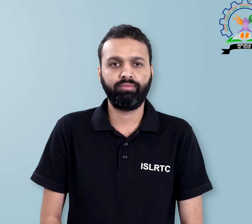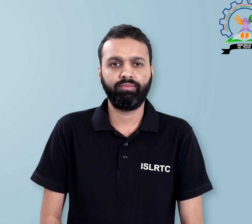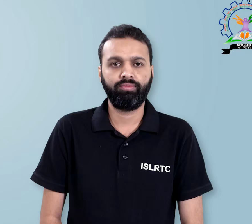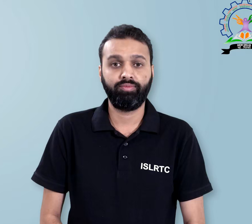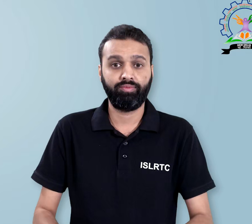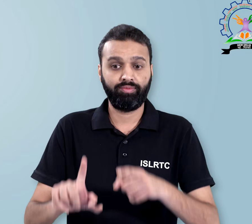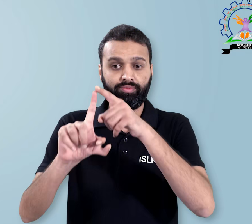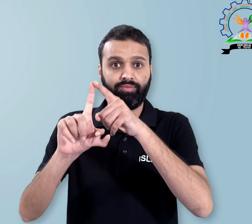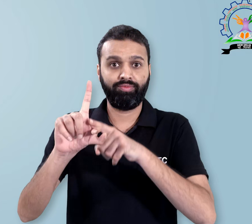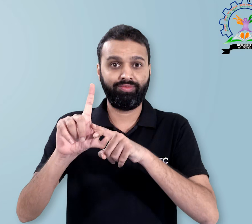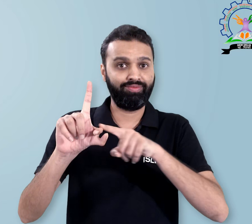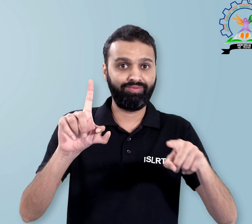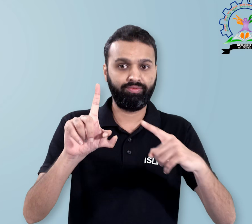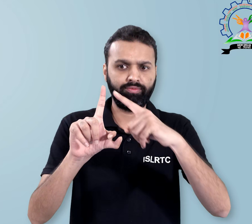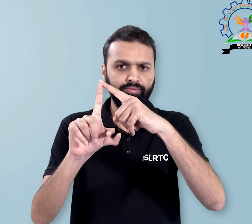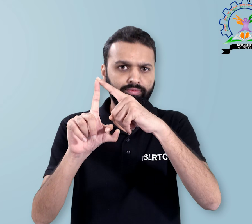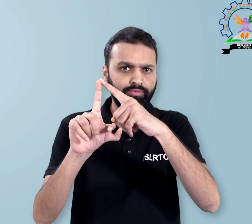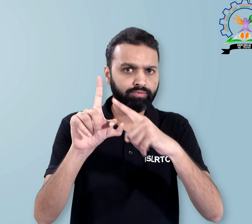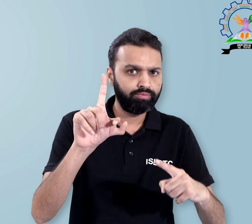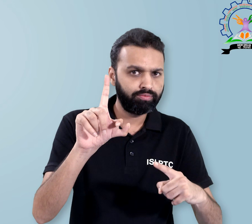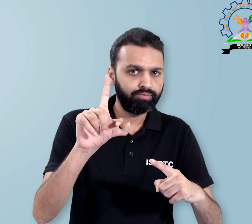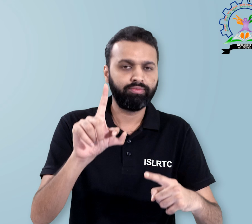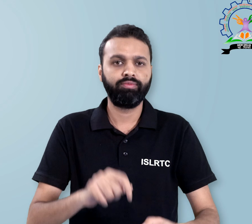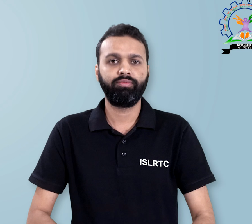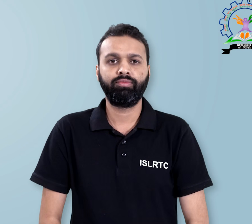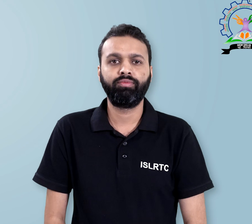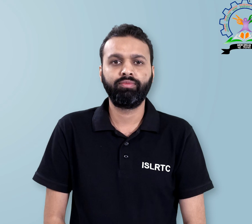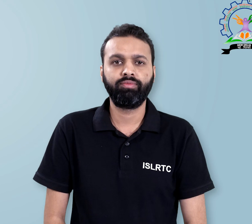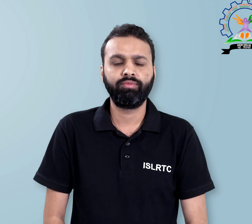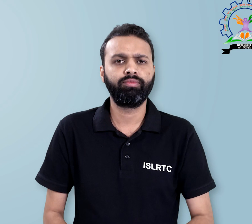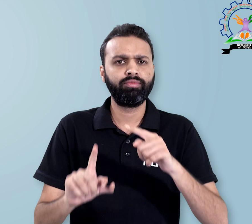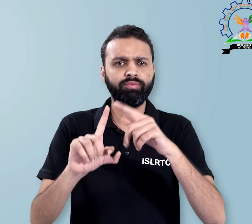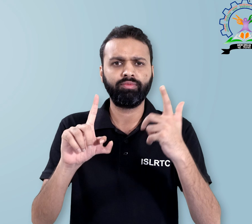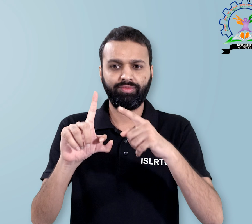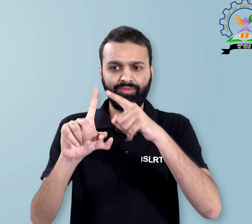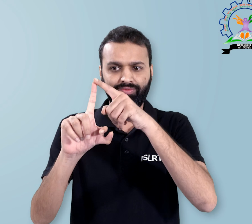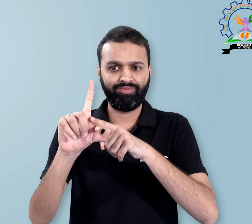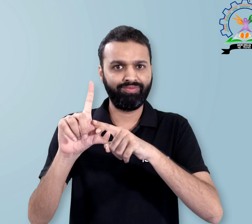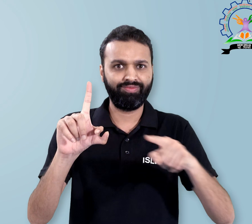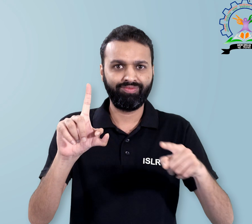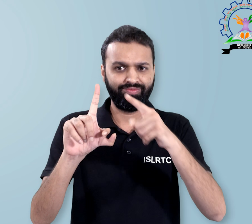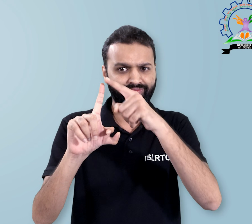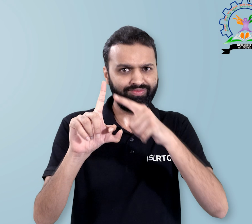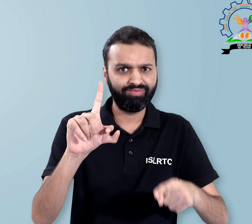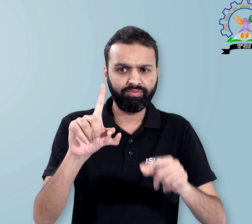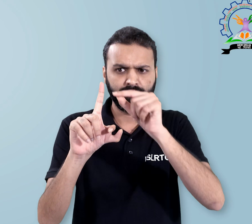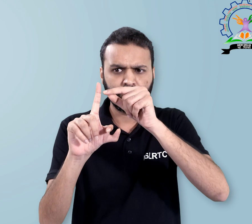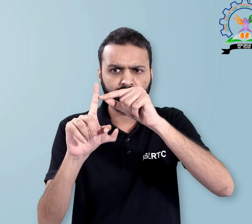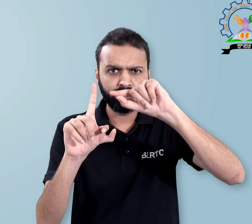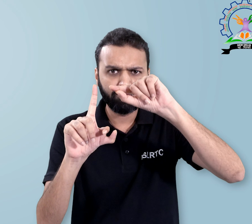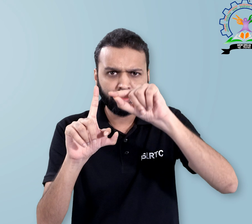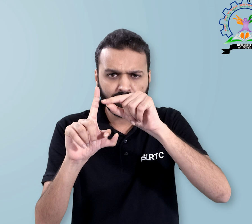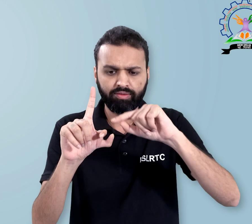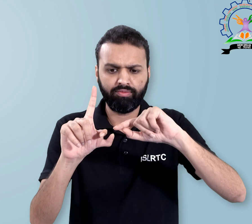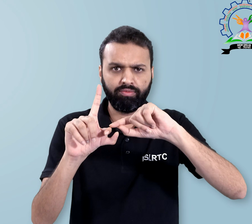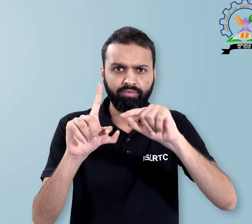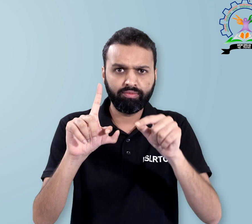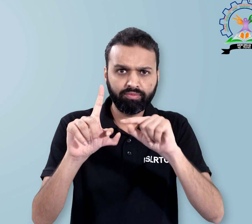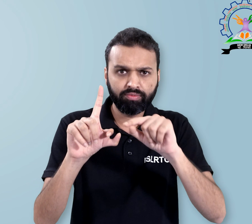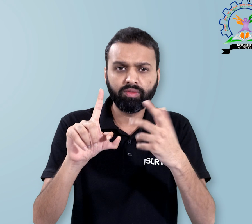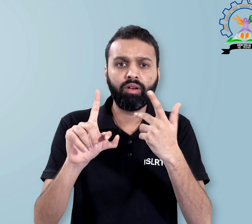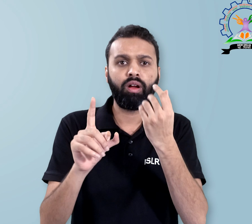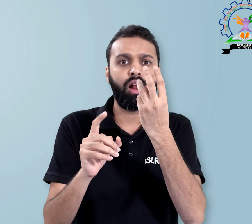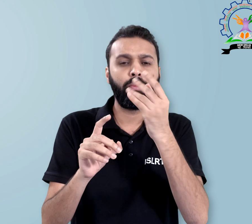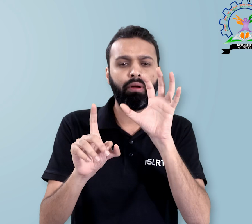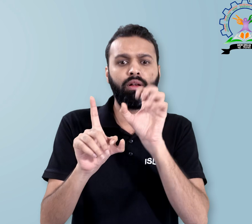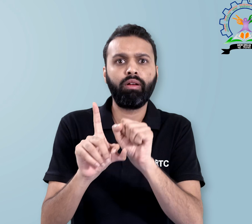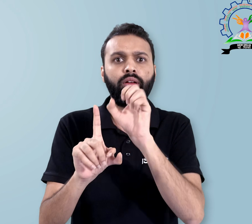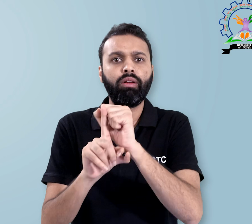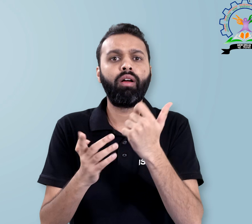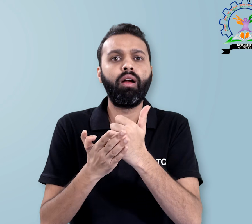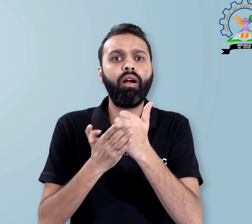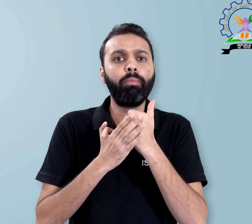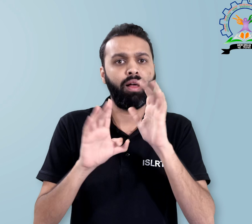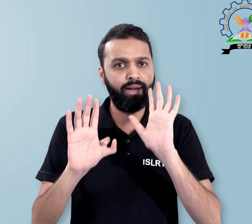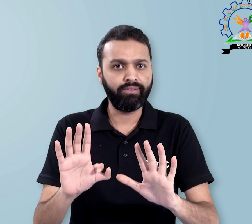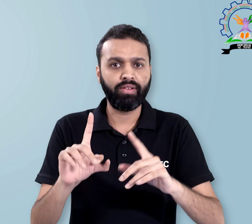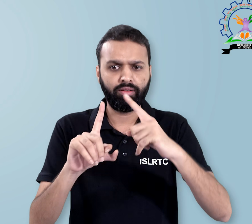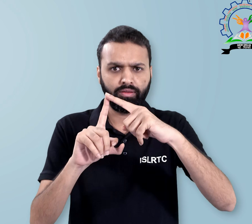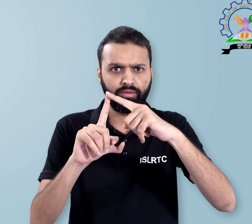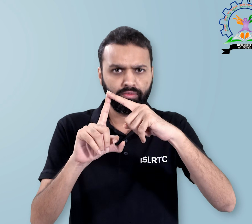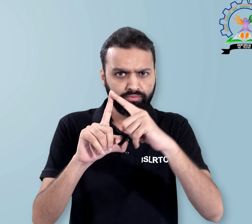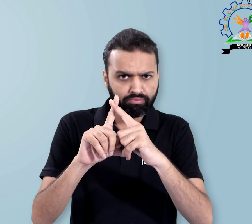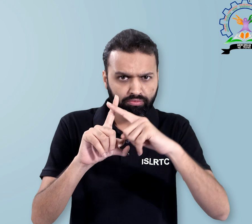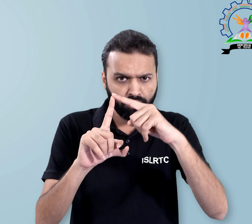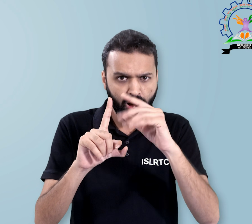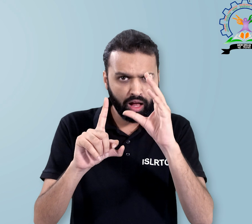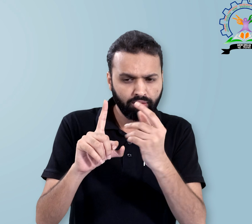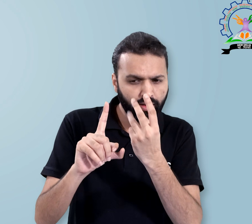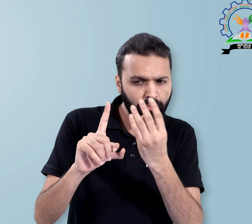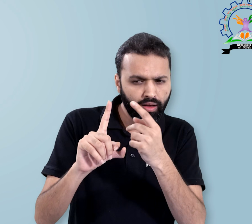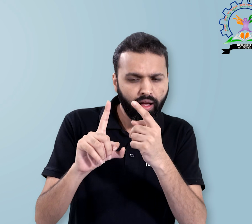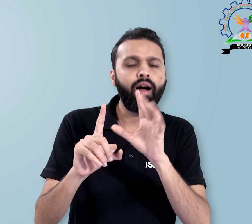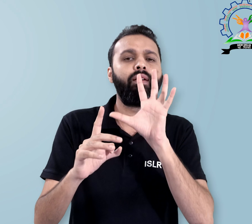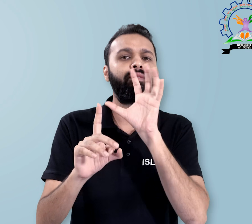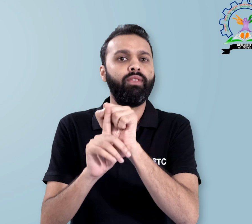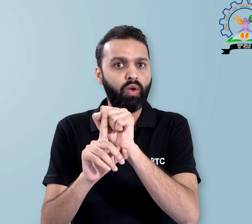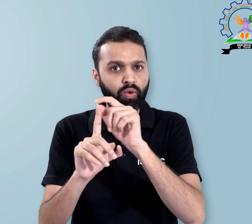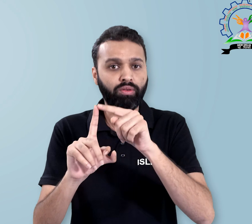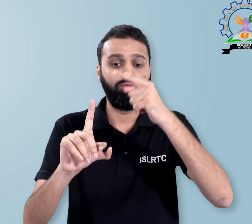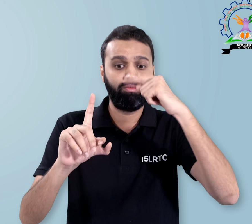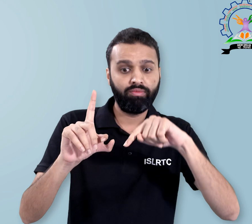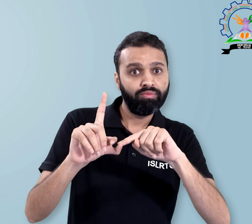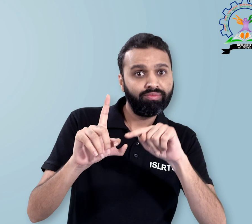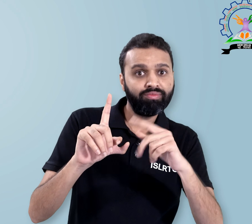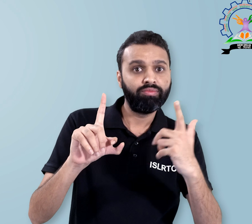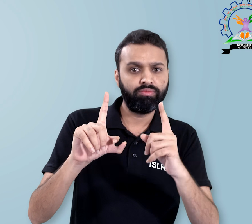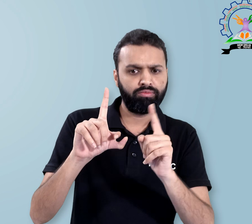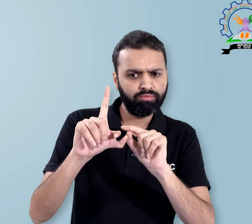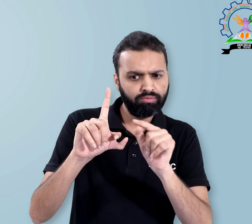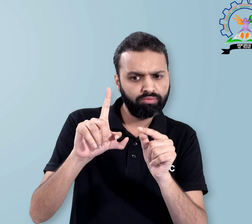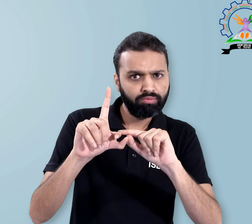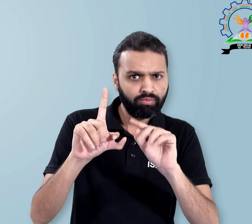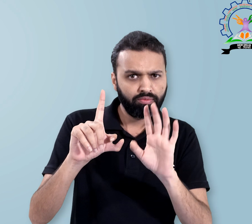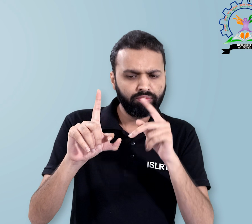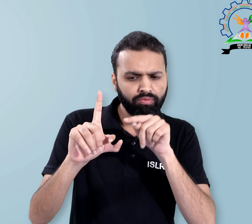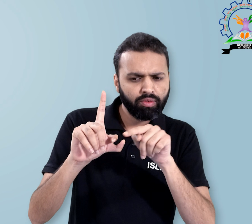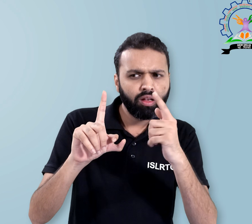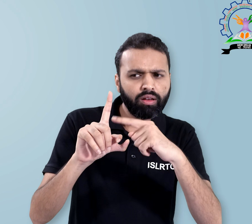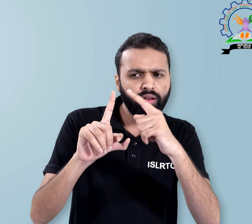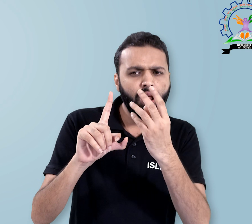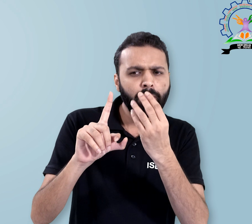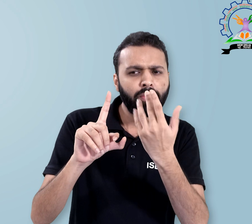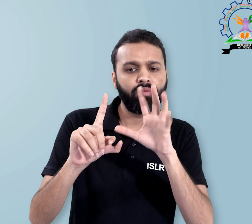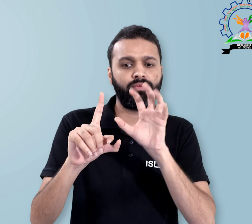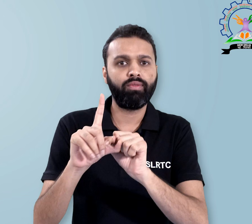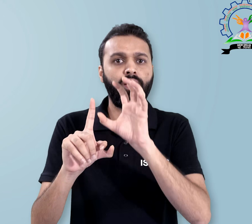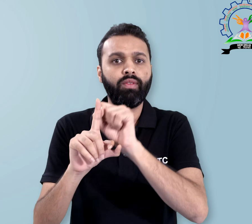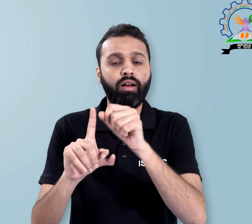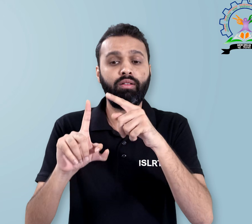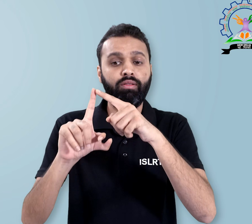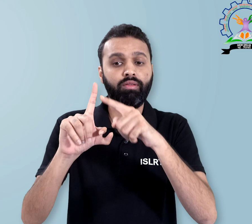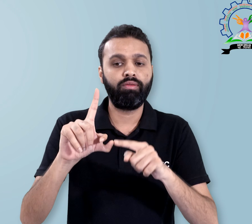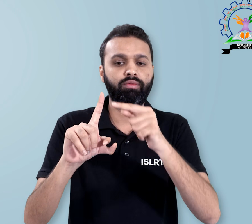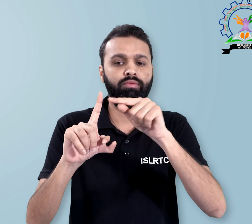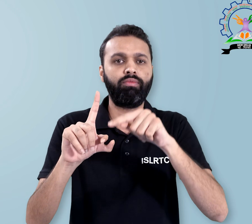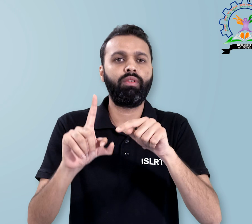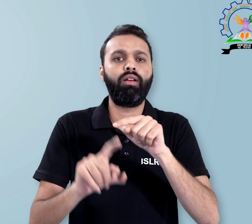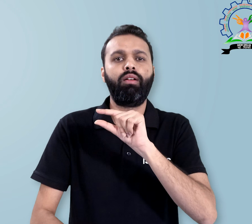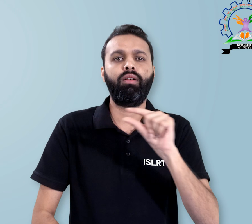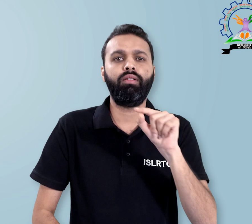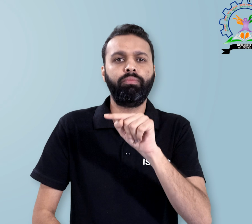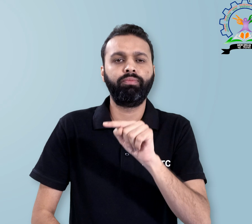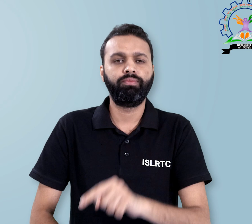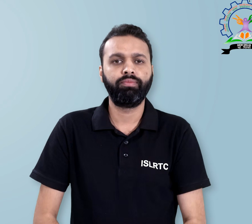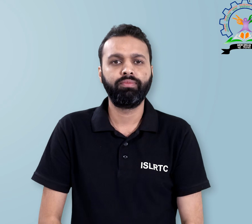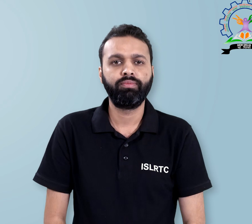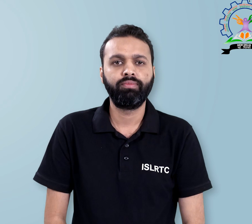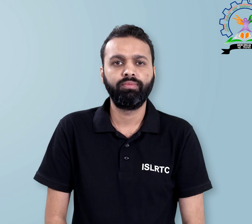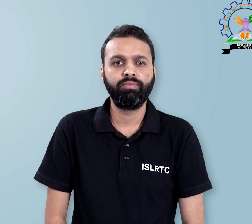Trigonometry The branch of mathematics dealing with the relations of the sides and angles of triangles.